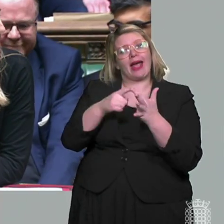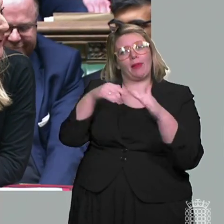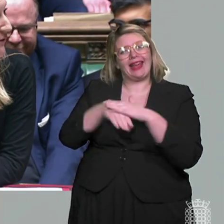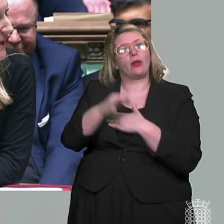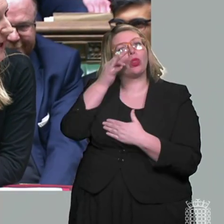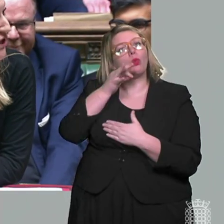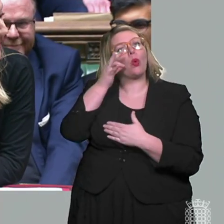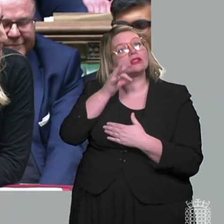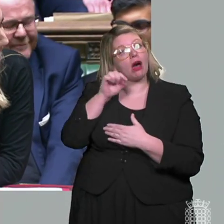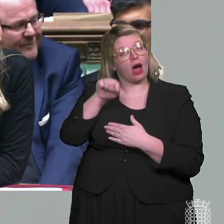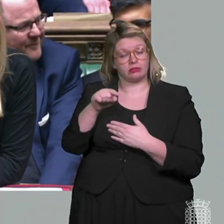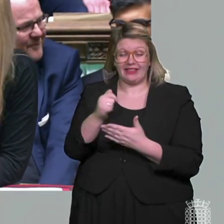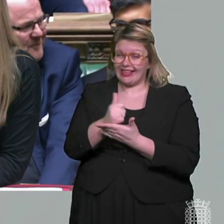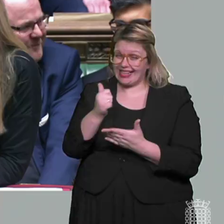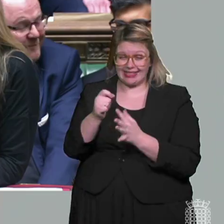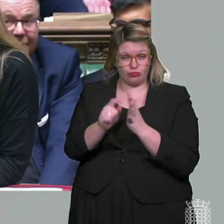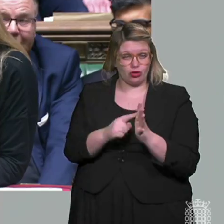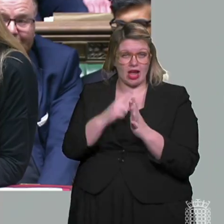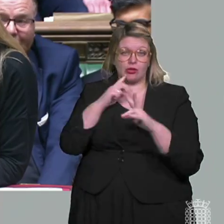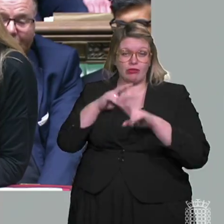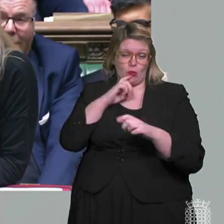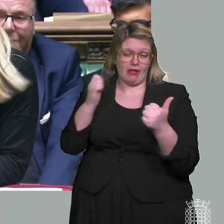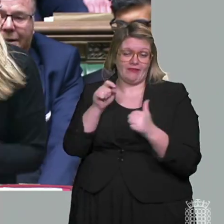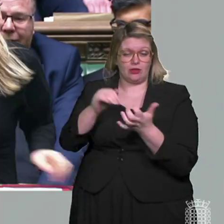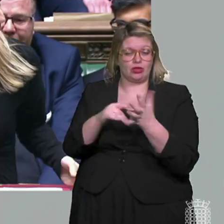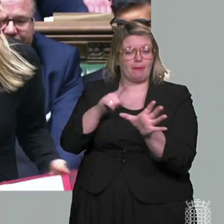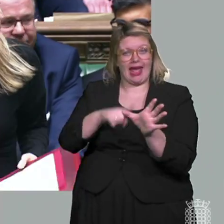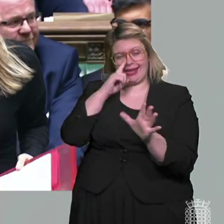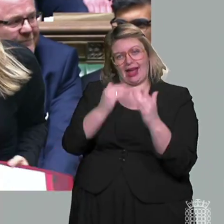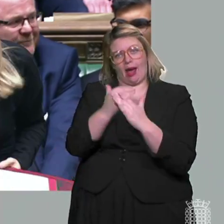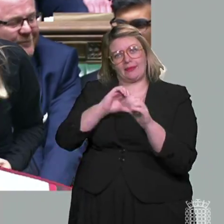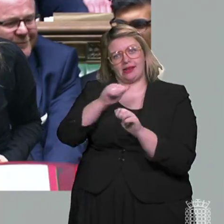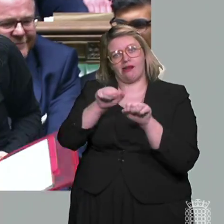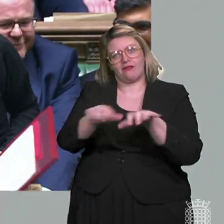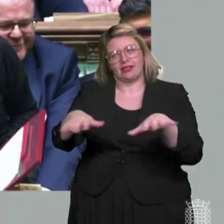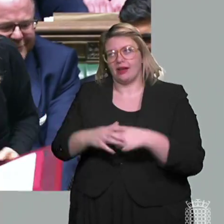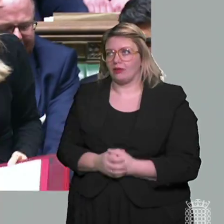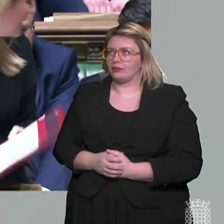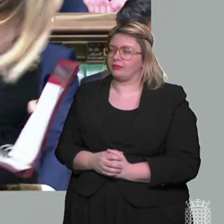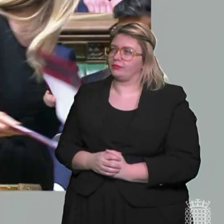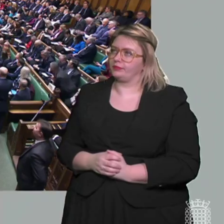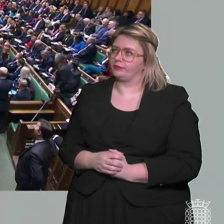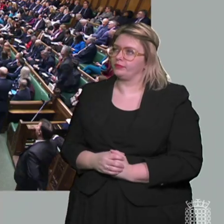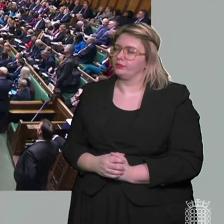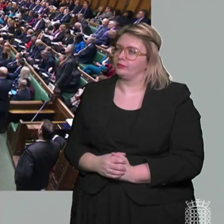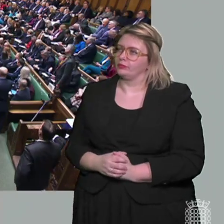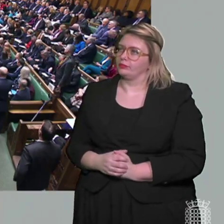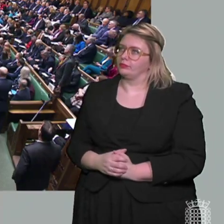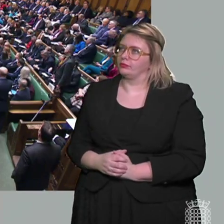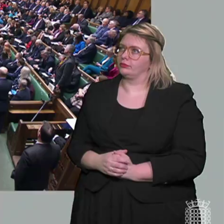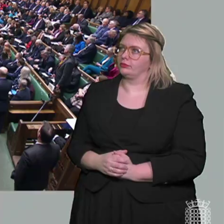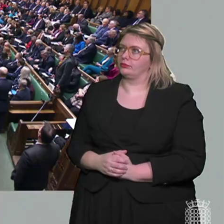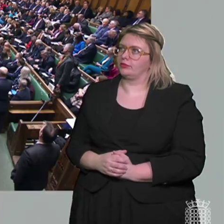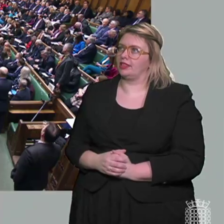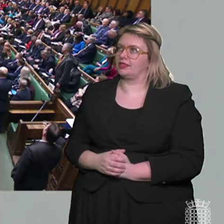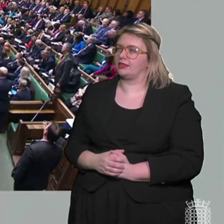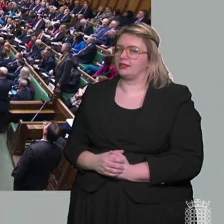We expect to complete the research in May, and I hope to be able to update my honourable Friend, who has been doing fantastic work on this.